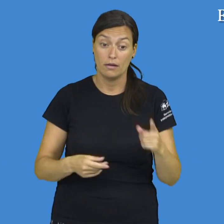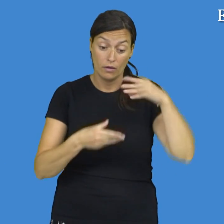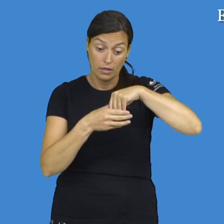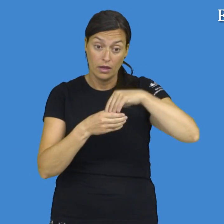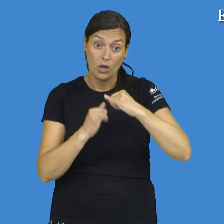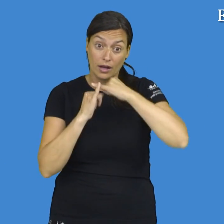dentro